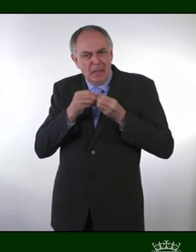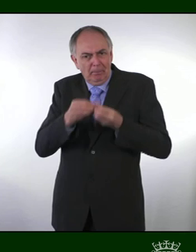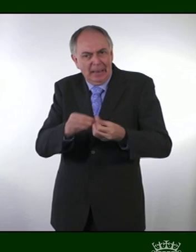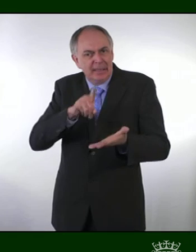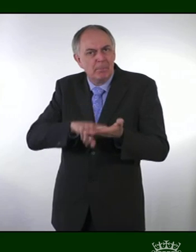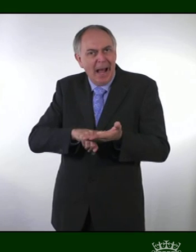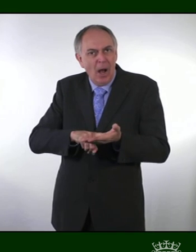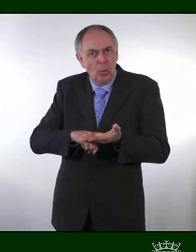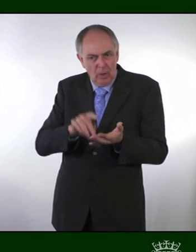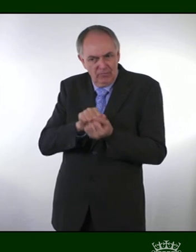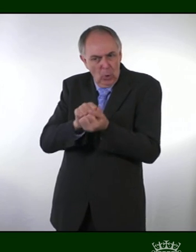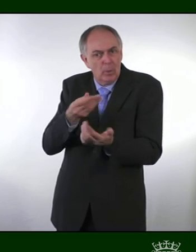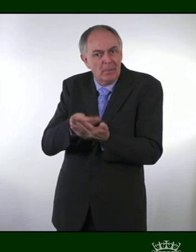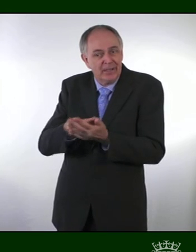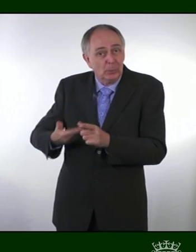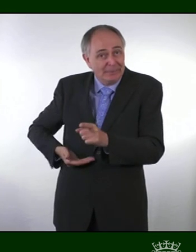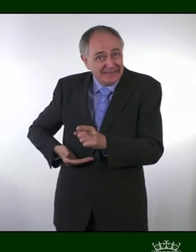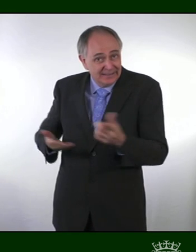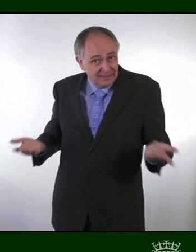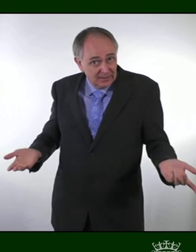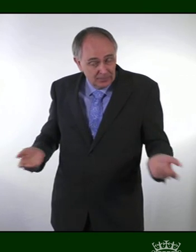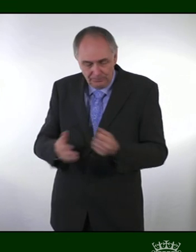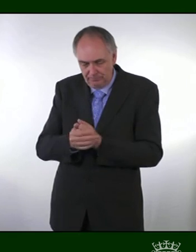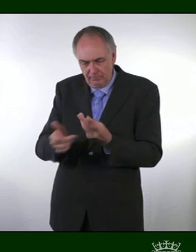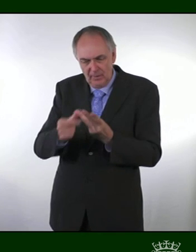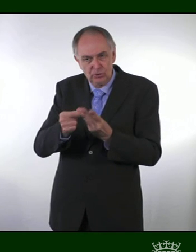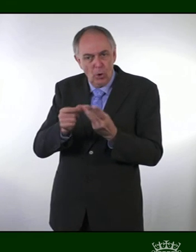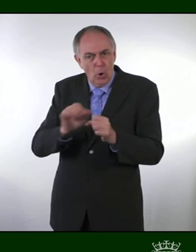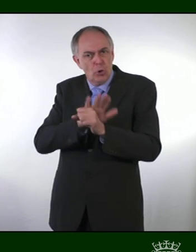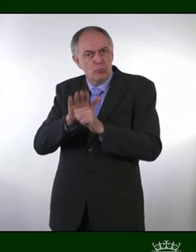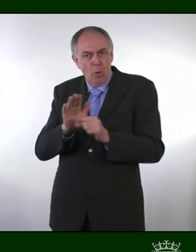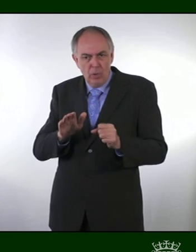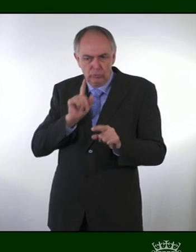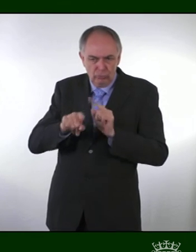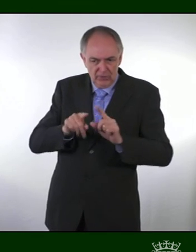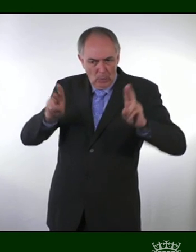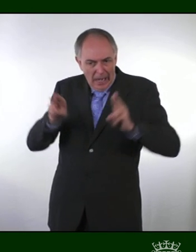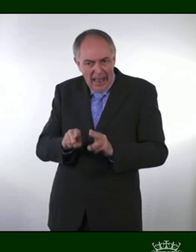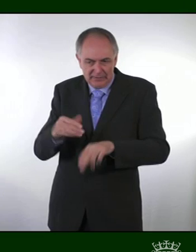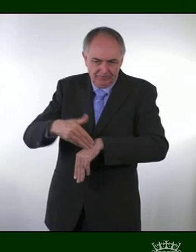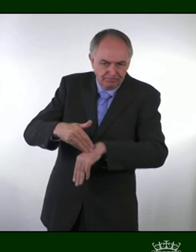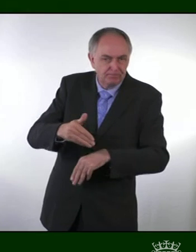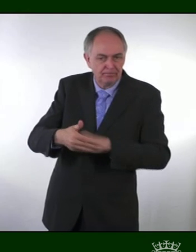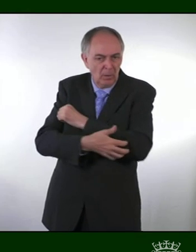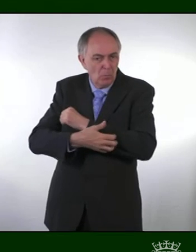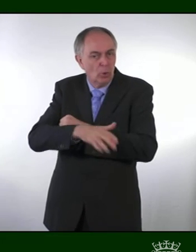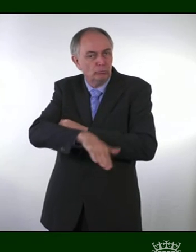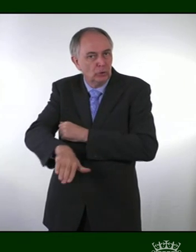We intend to make sure that we minimise the impact of coronavirus on the poorest kids in this country.